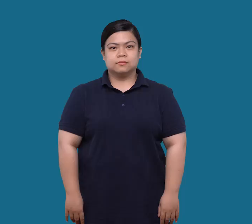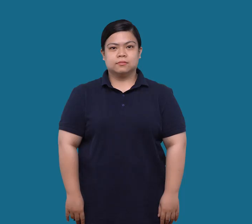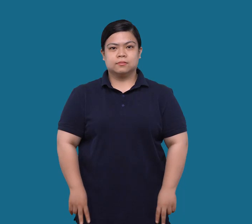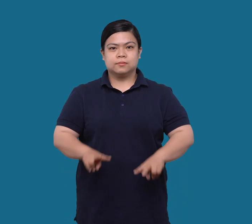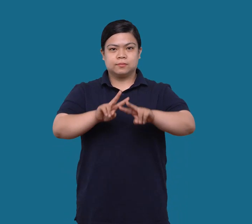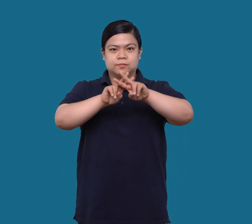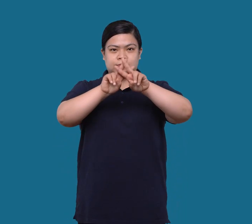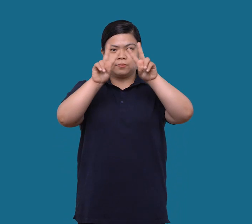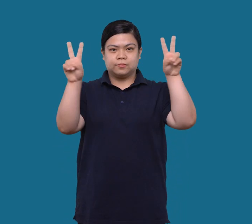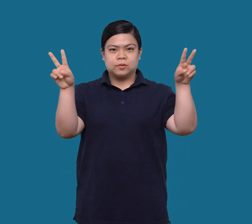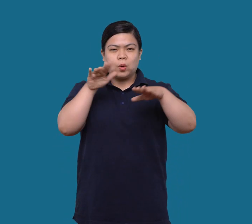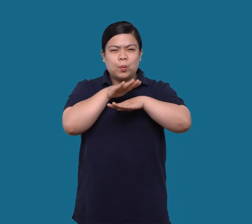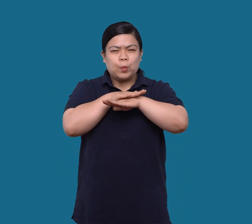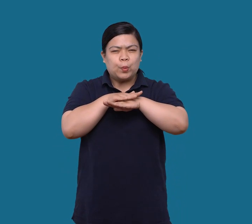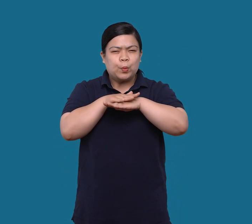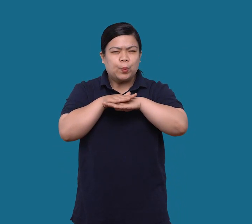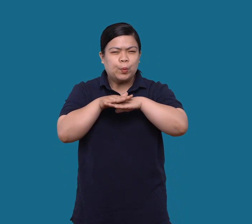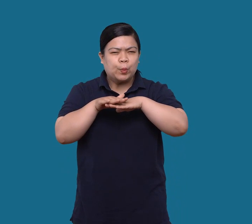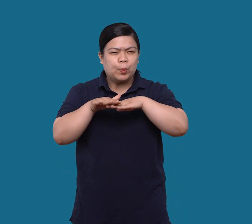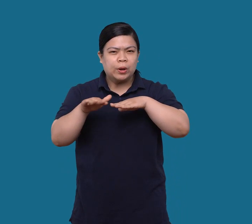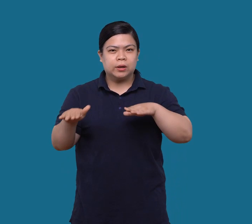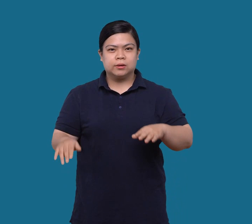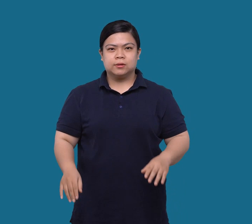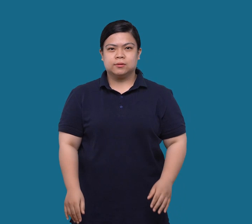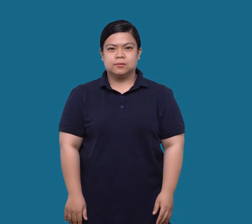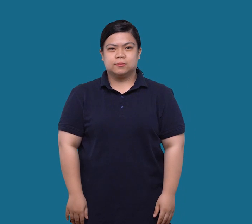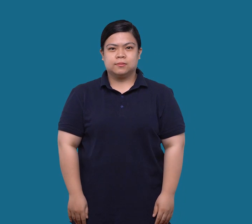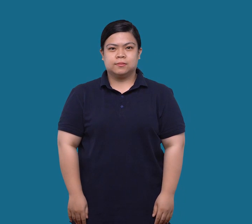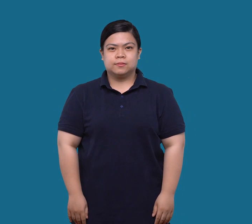vải lụa